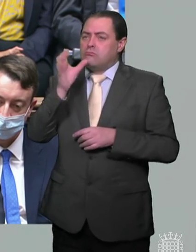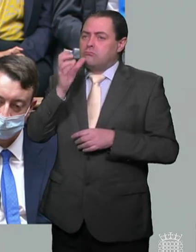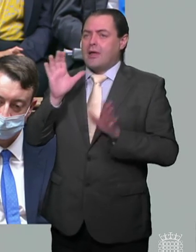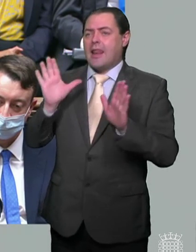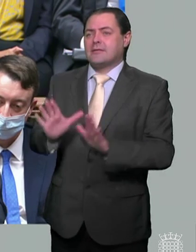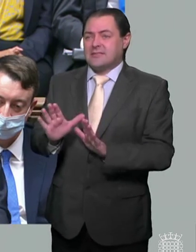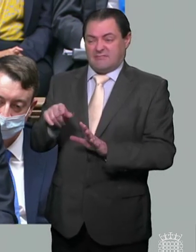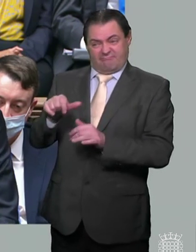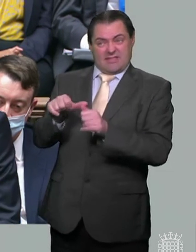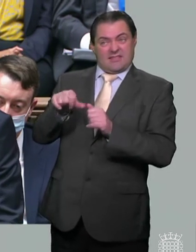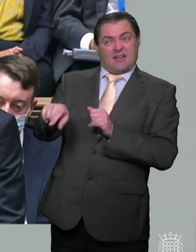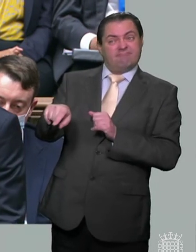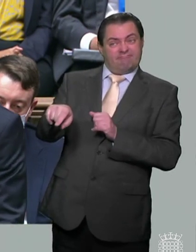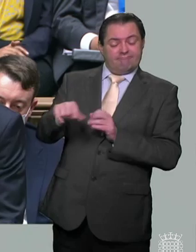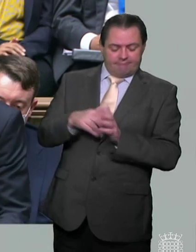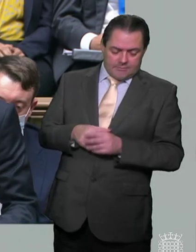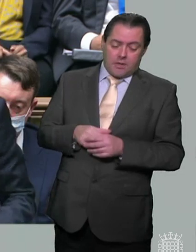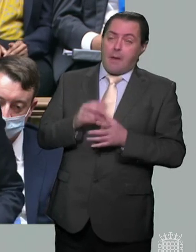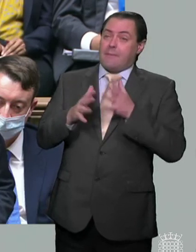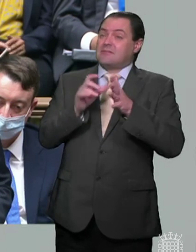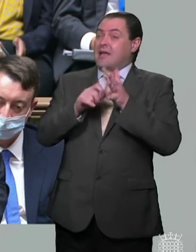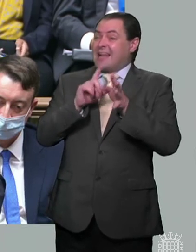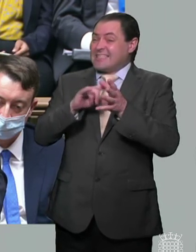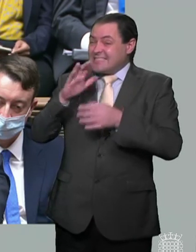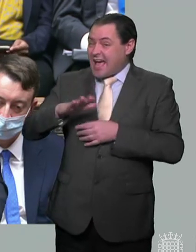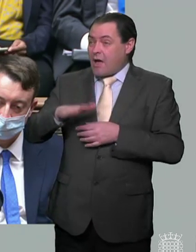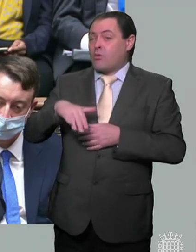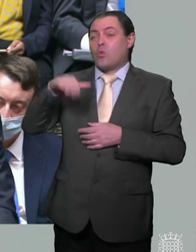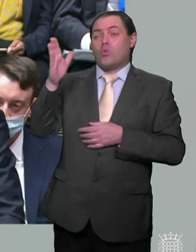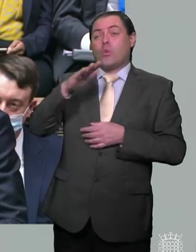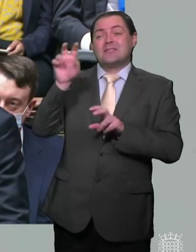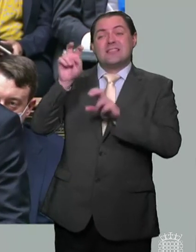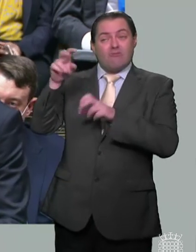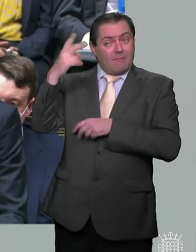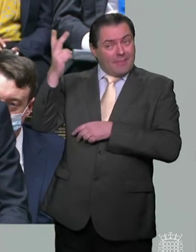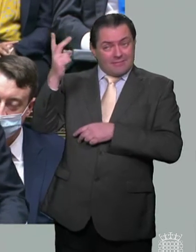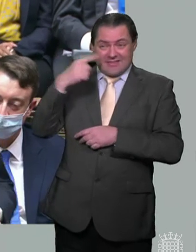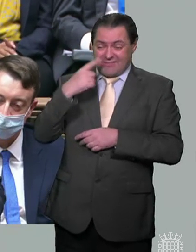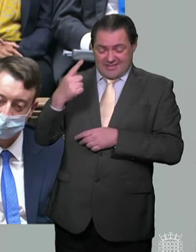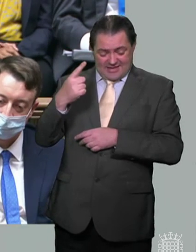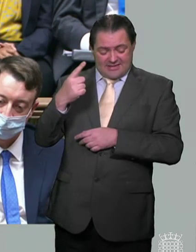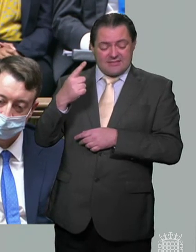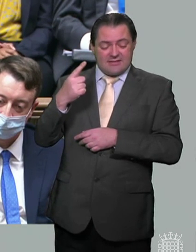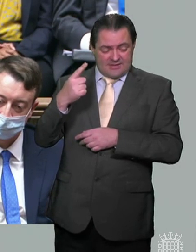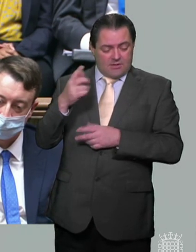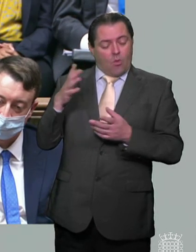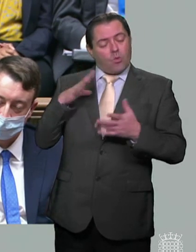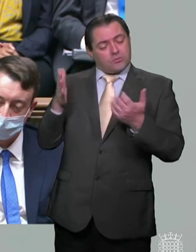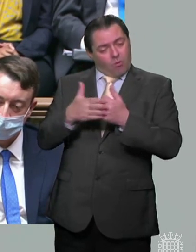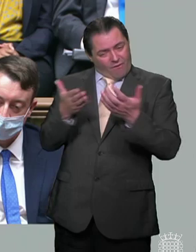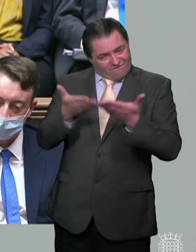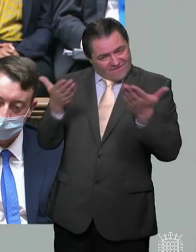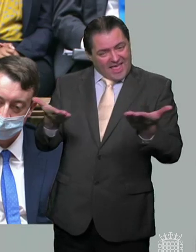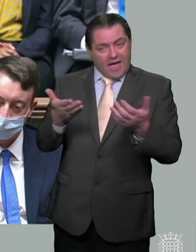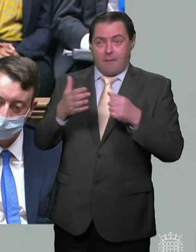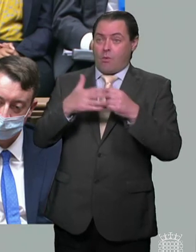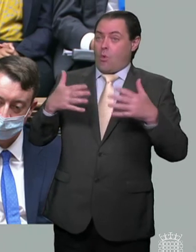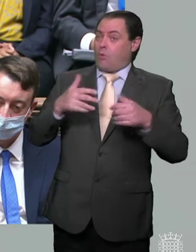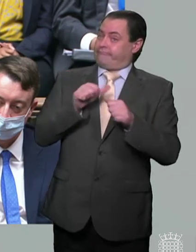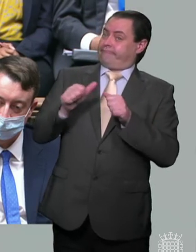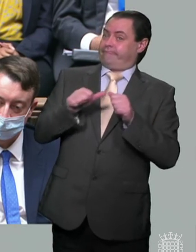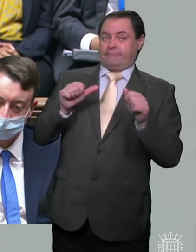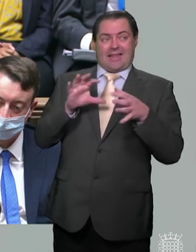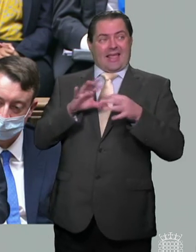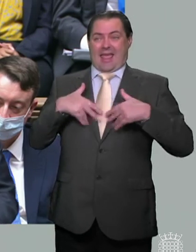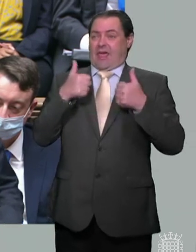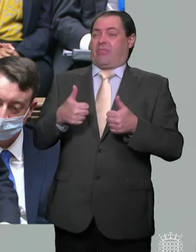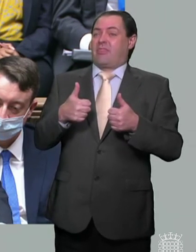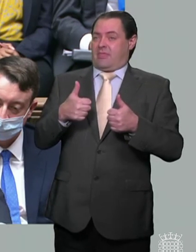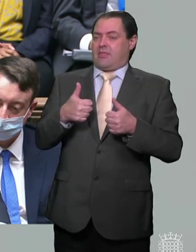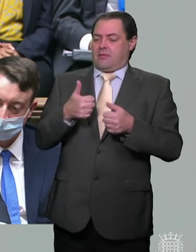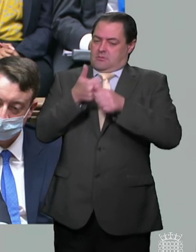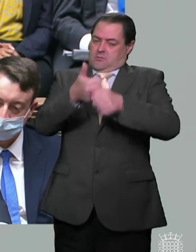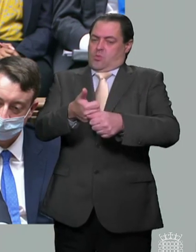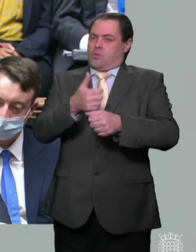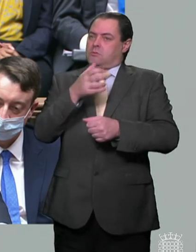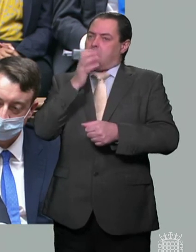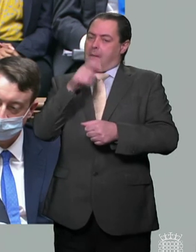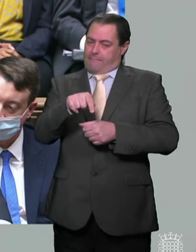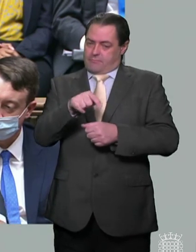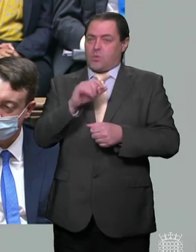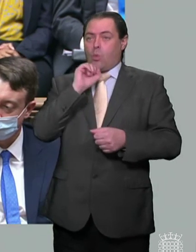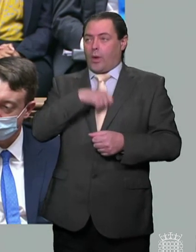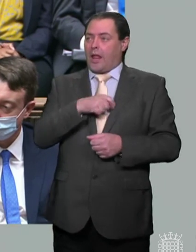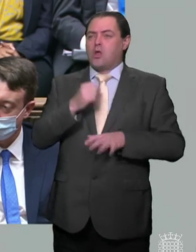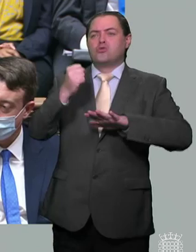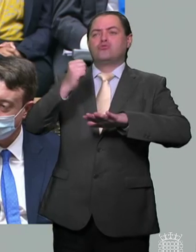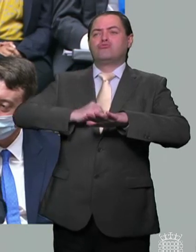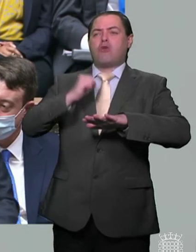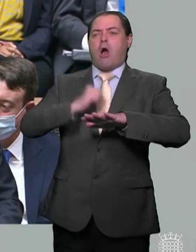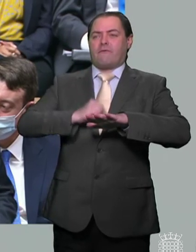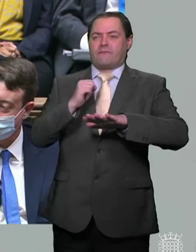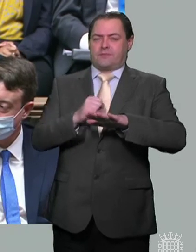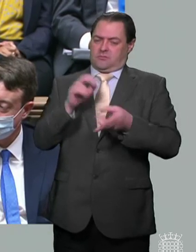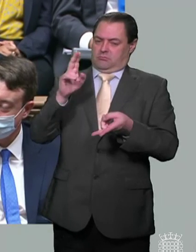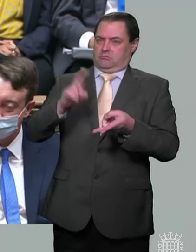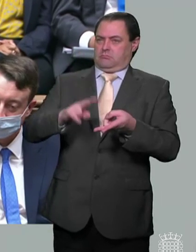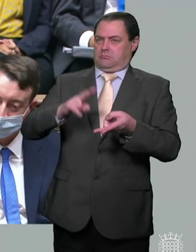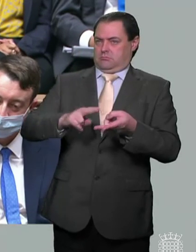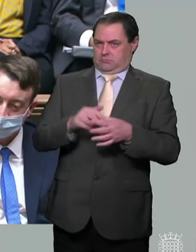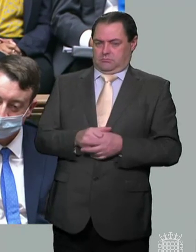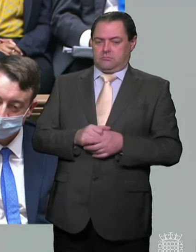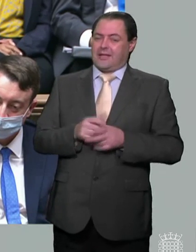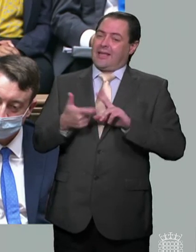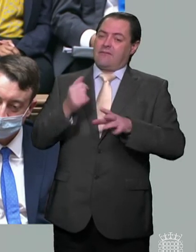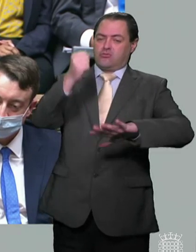As my honourable Friends the Members for Dudley South and for North West Durham will agree, a fairer, healthier system supports pubs, so I can announce today draught relief.